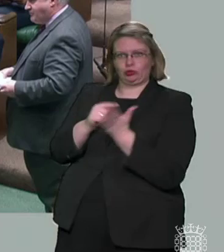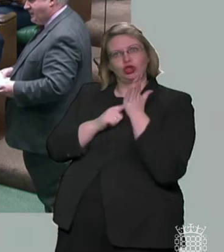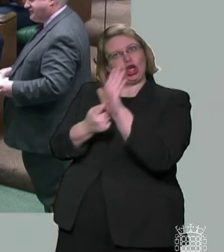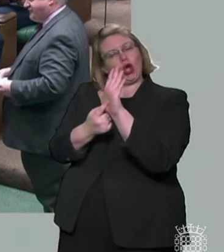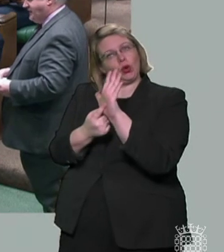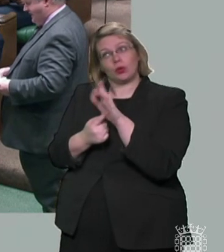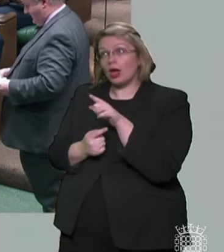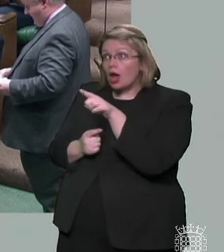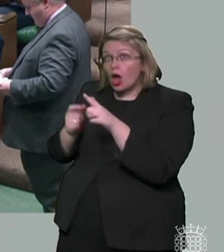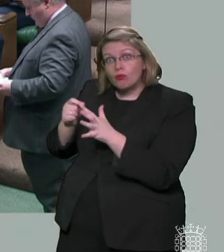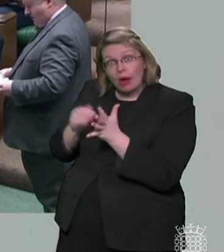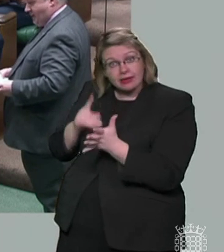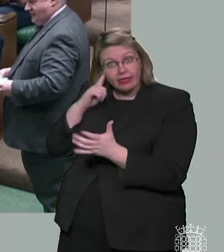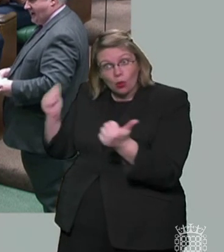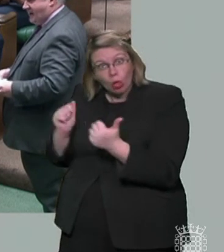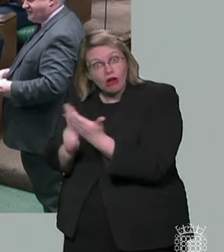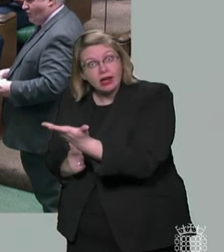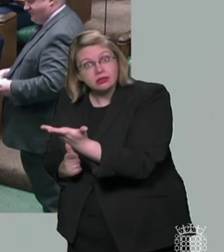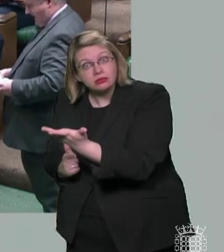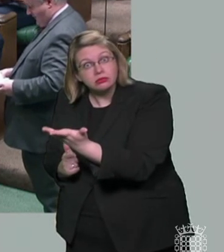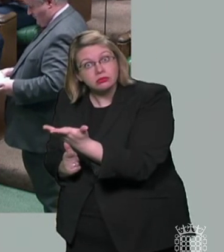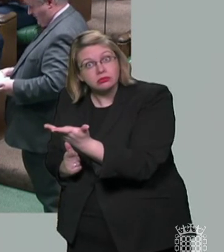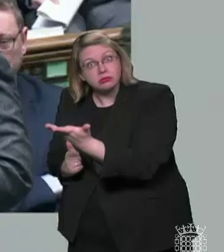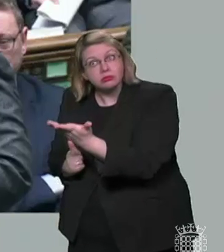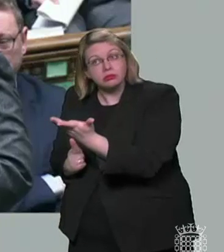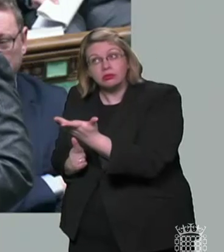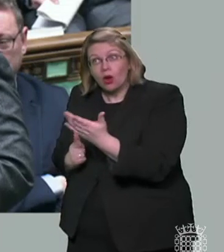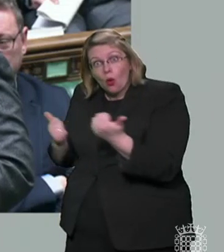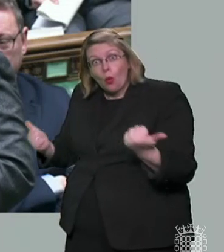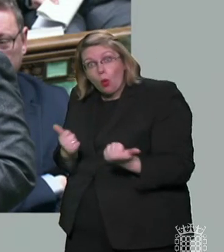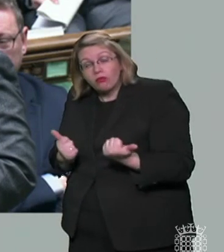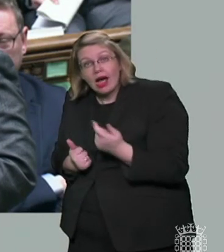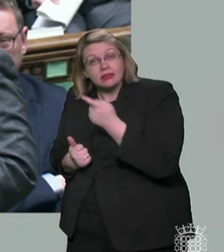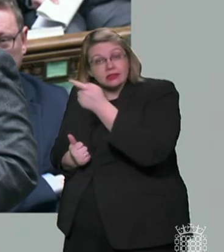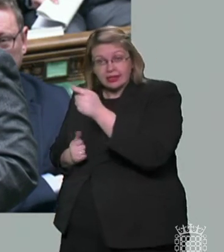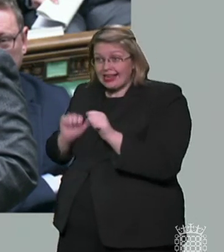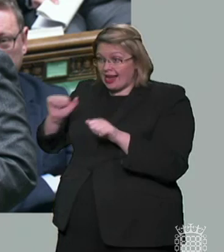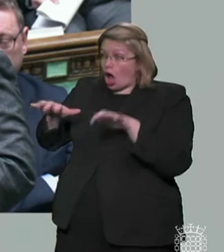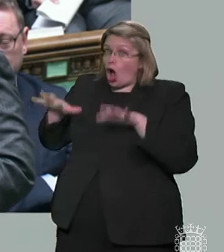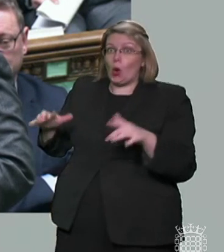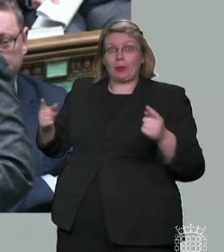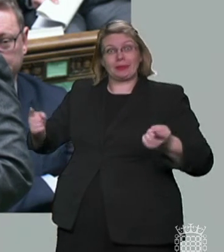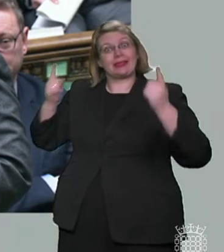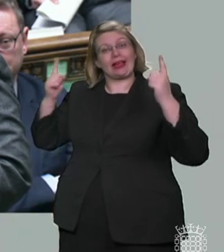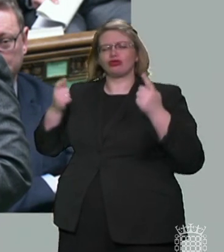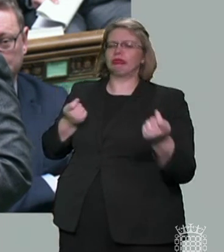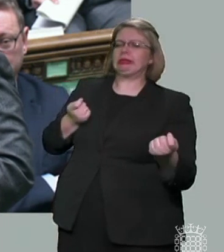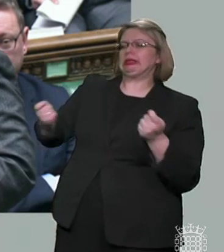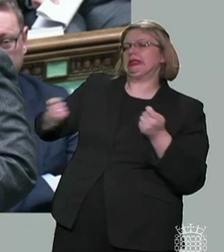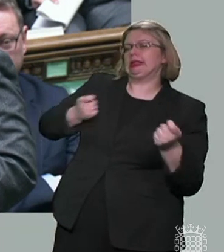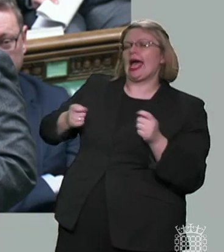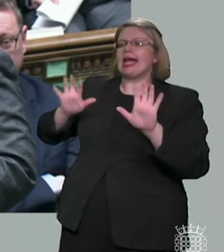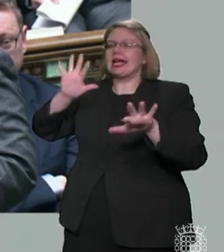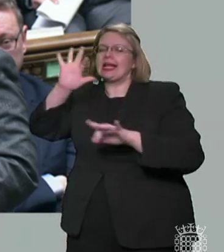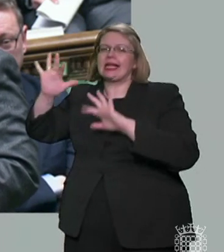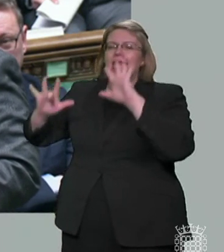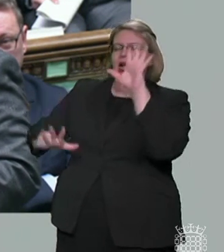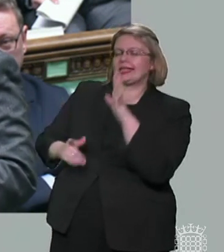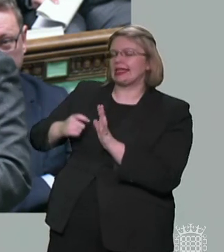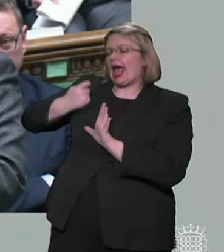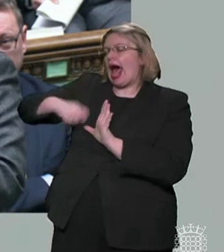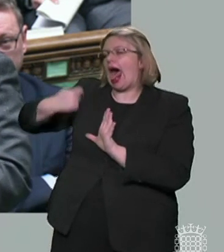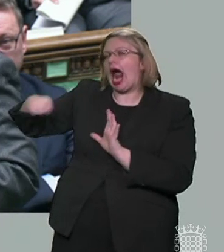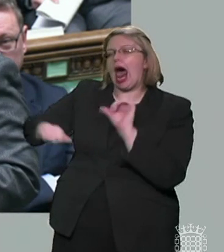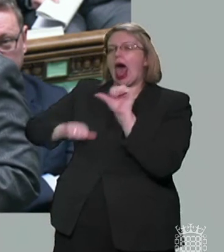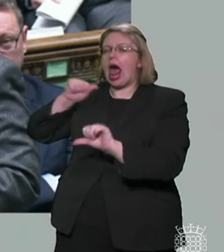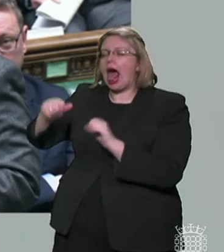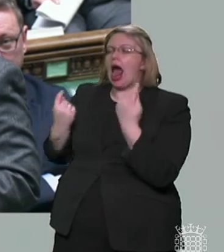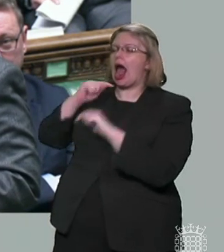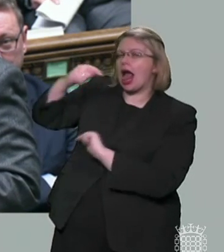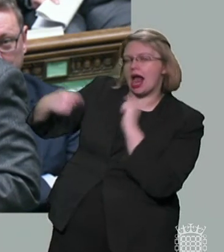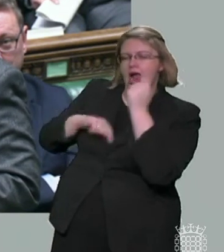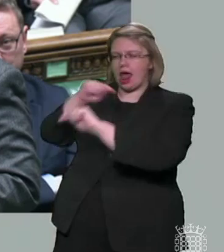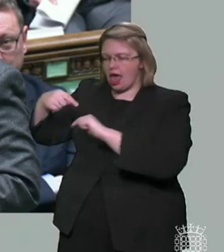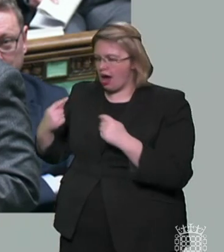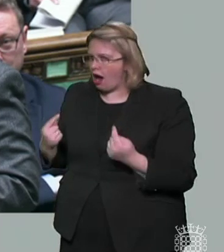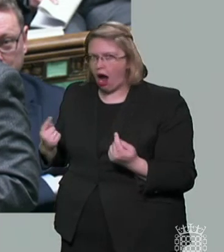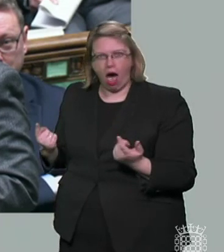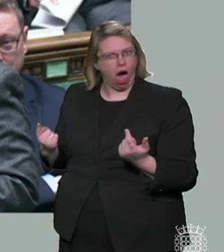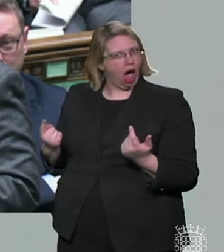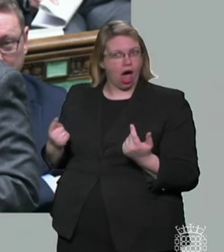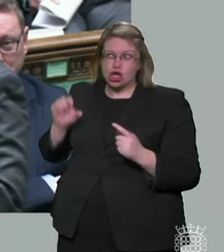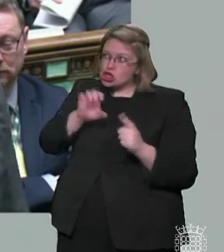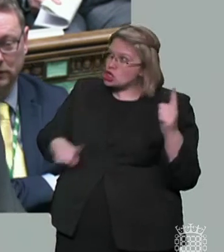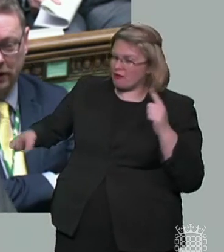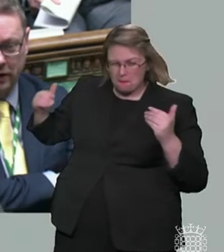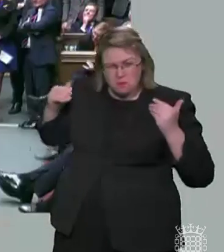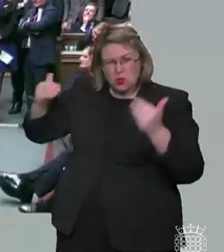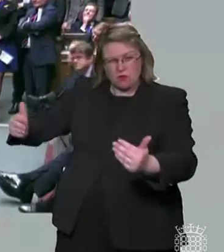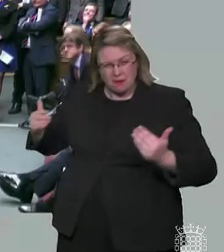Does the Prime Minister find it acceptable that his Home Secretary has overseen one of the slowest, most bureaucratic and incompetent refugee responses in the whole of Europe?